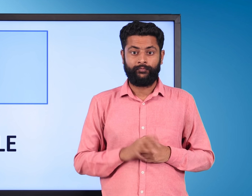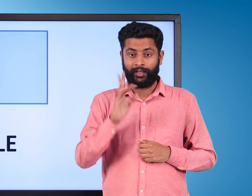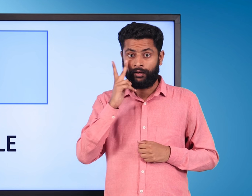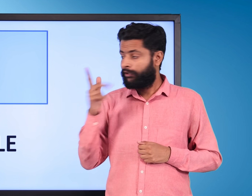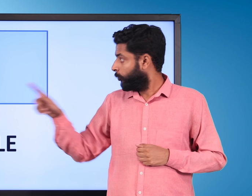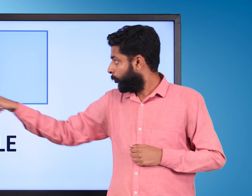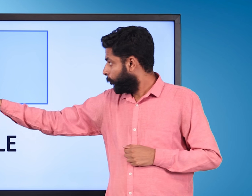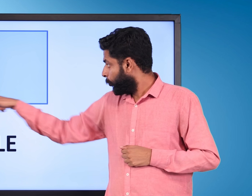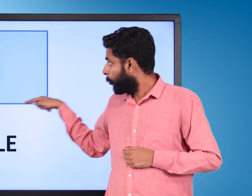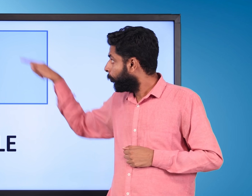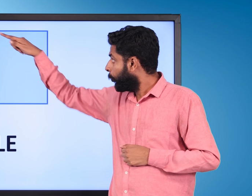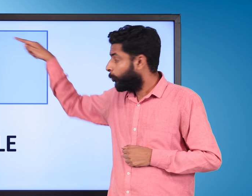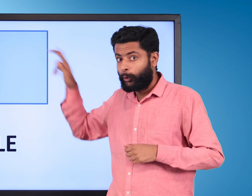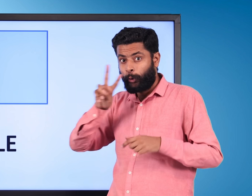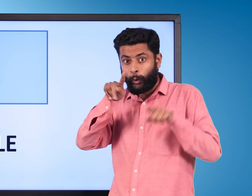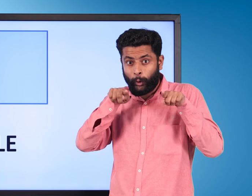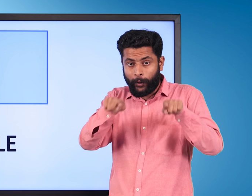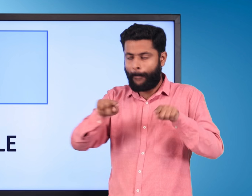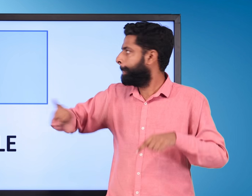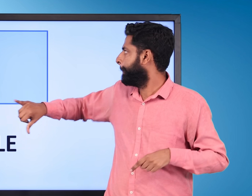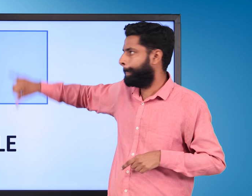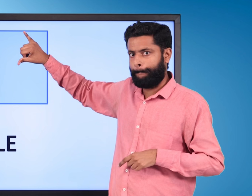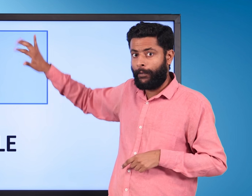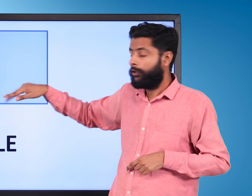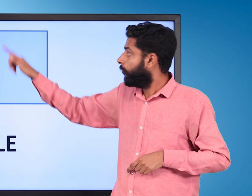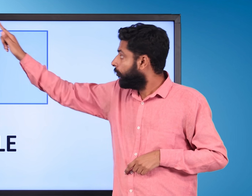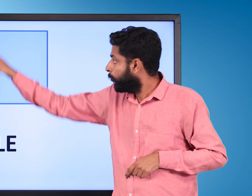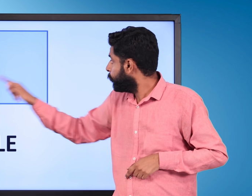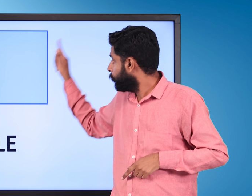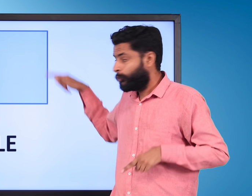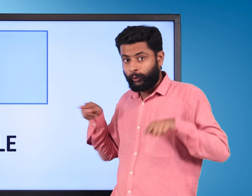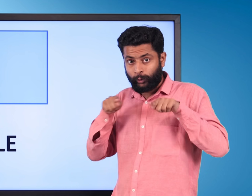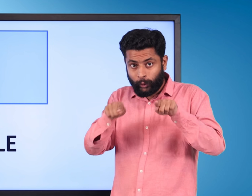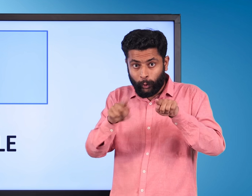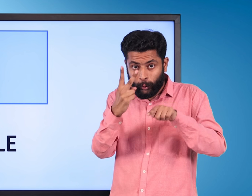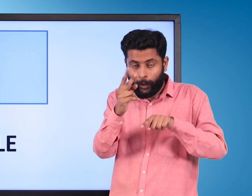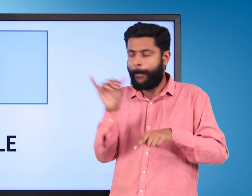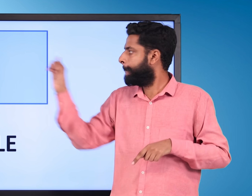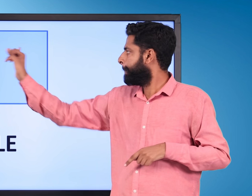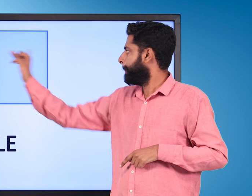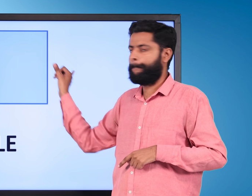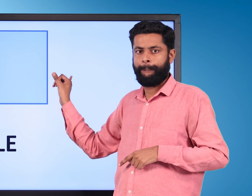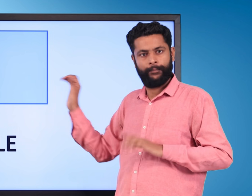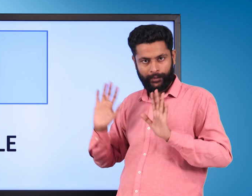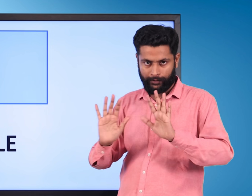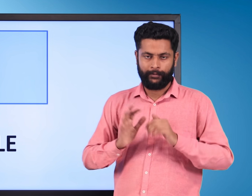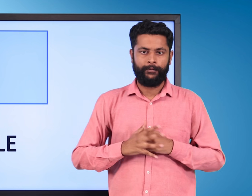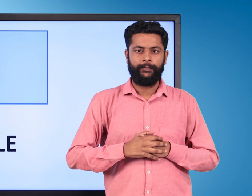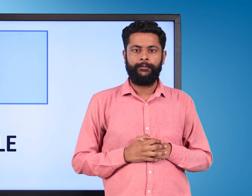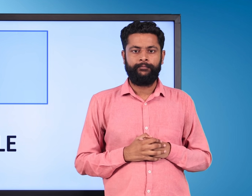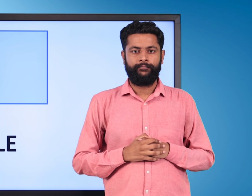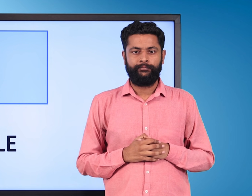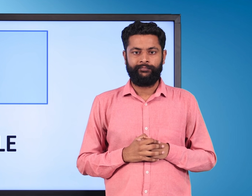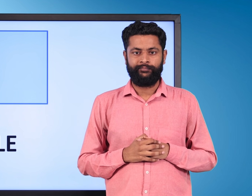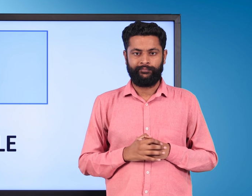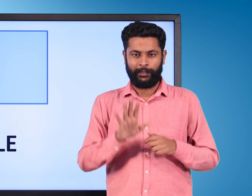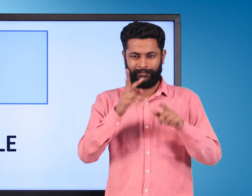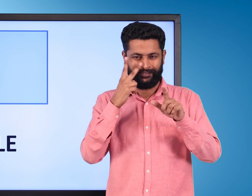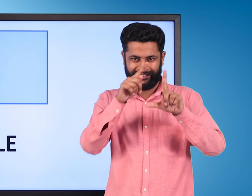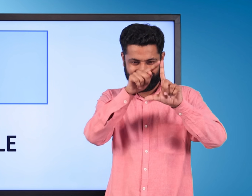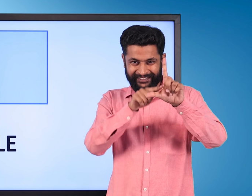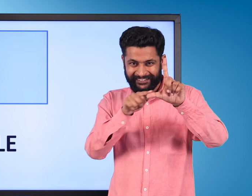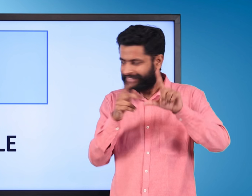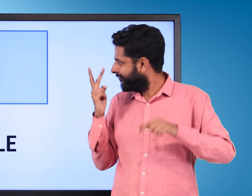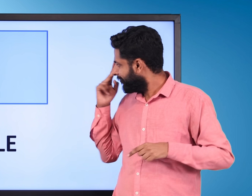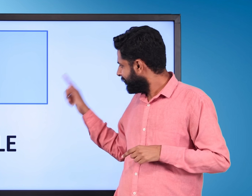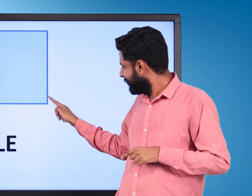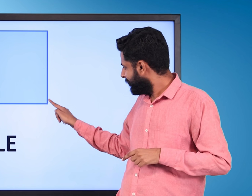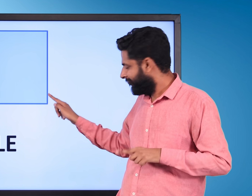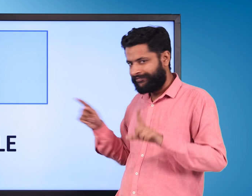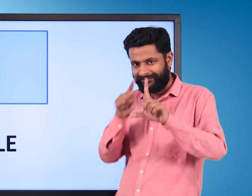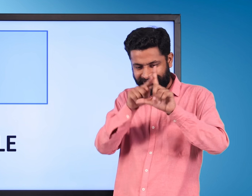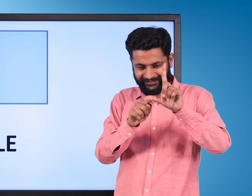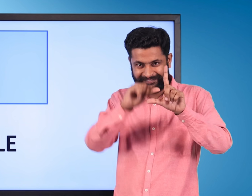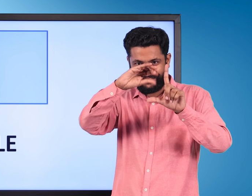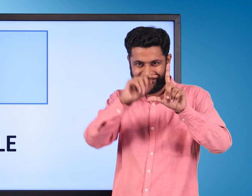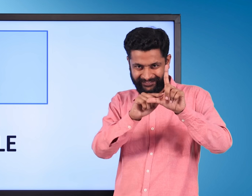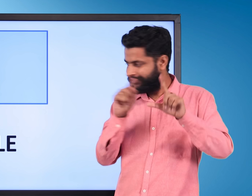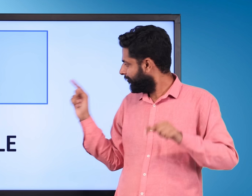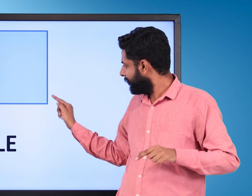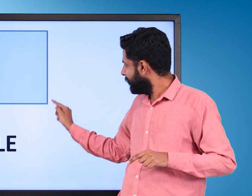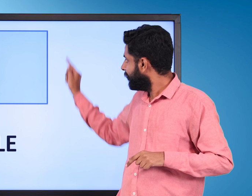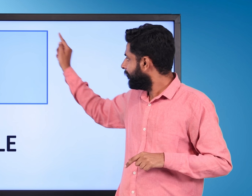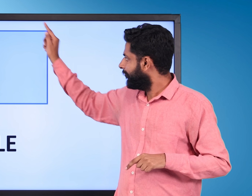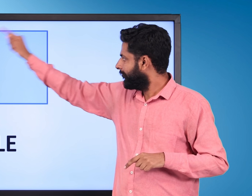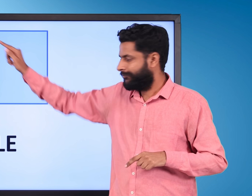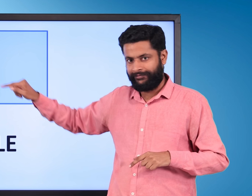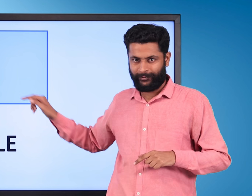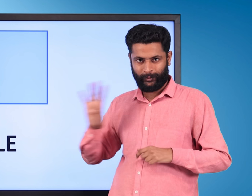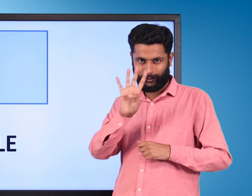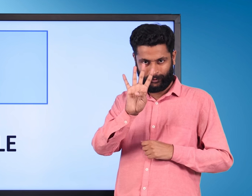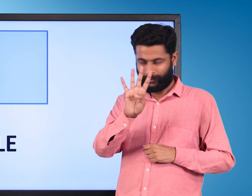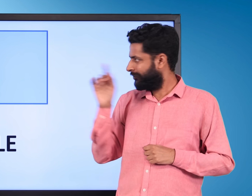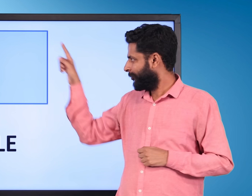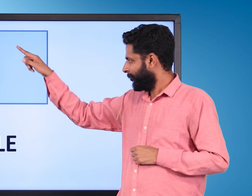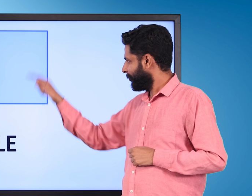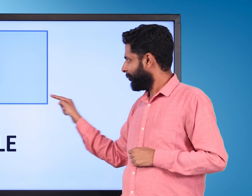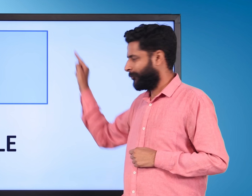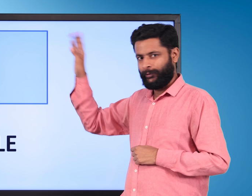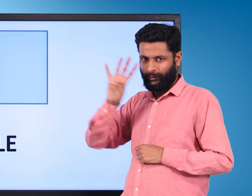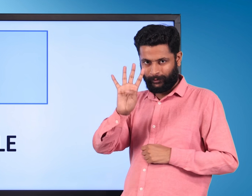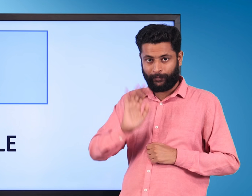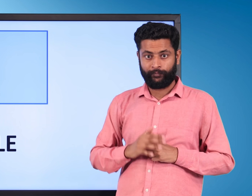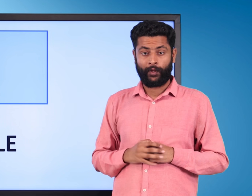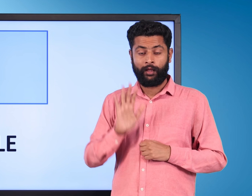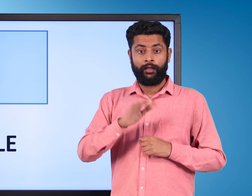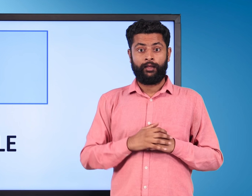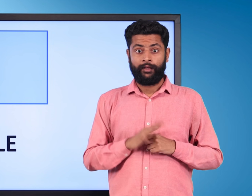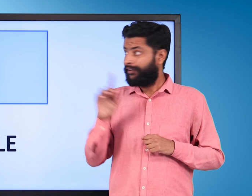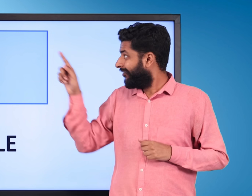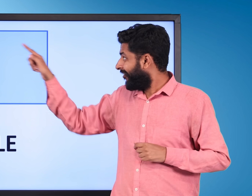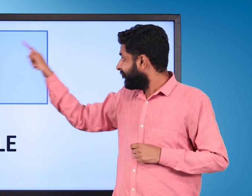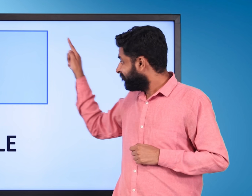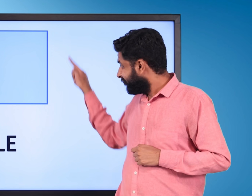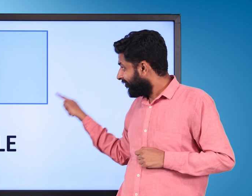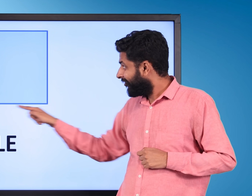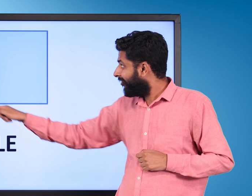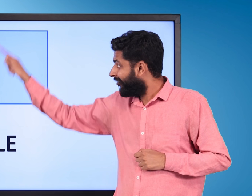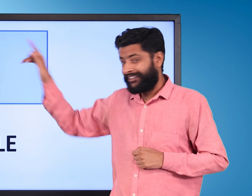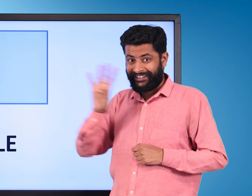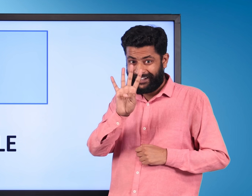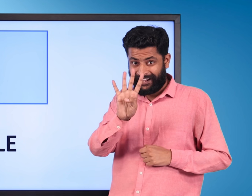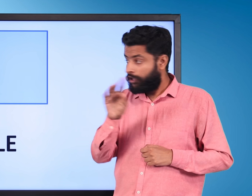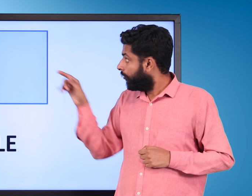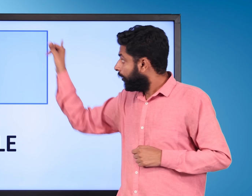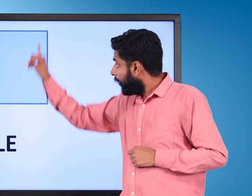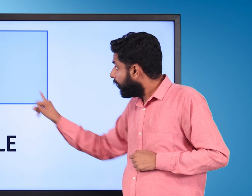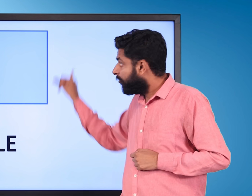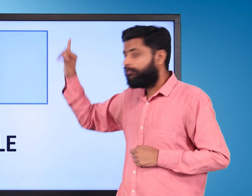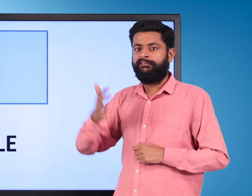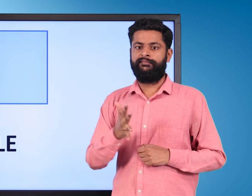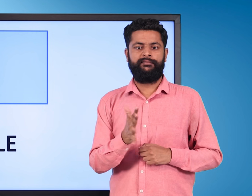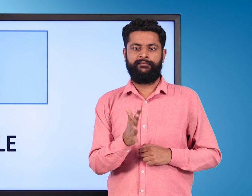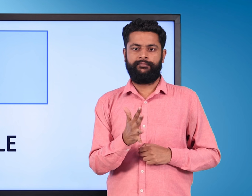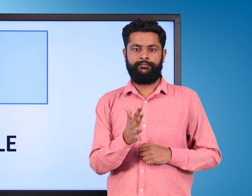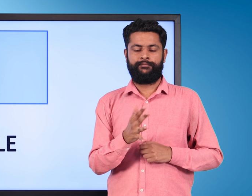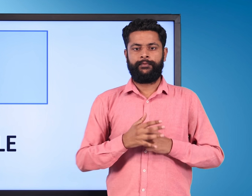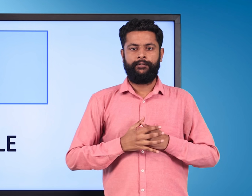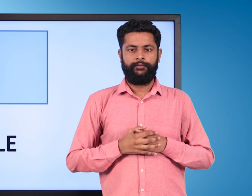i.e. a rectangle has two pairs of parallel sides, and all 4 angles are right angles. The length of all 4 sides is not equal.